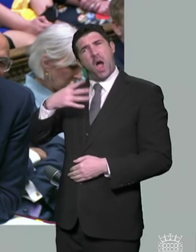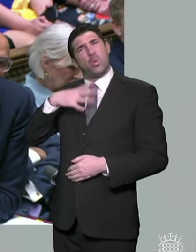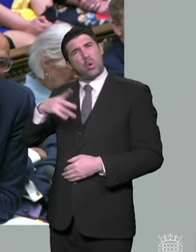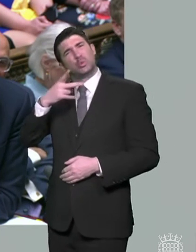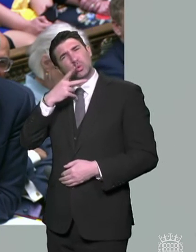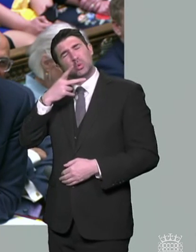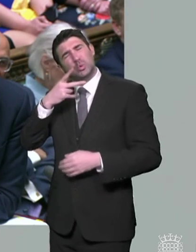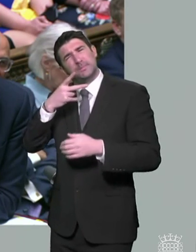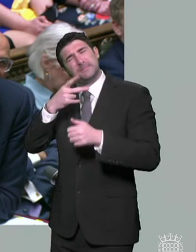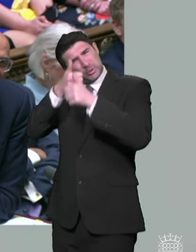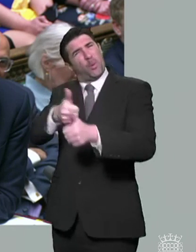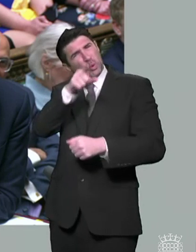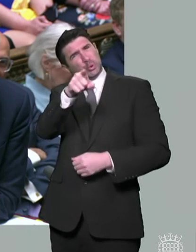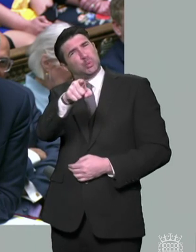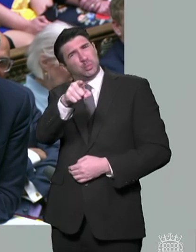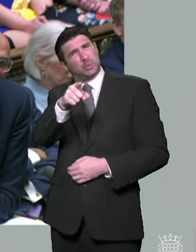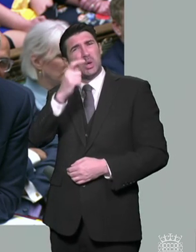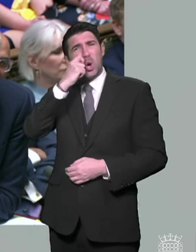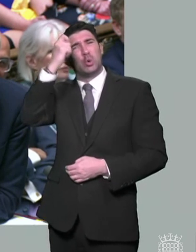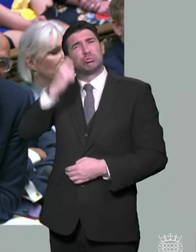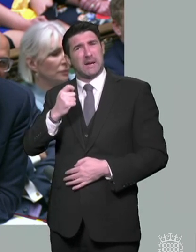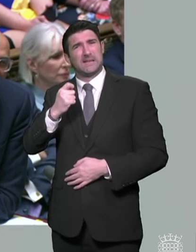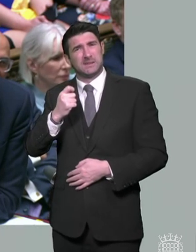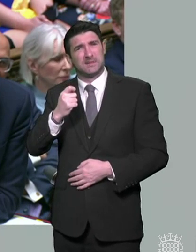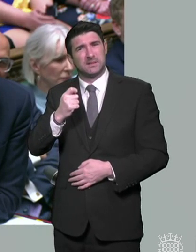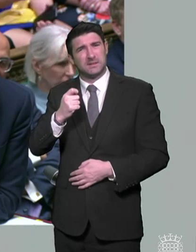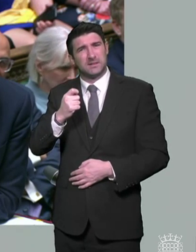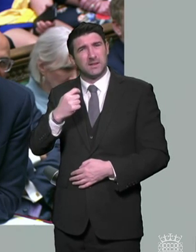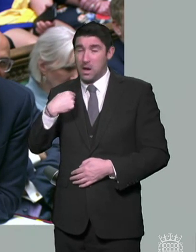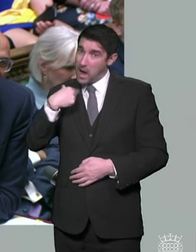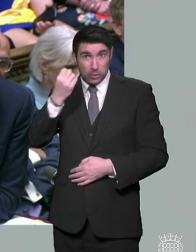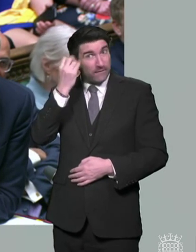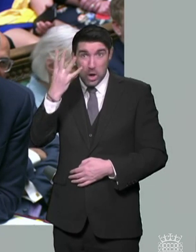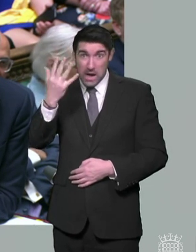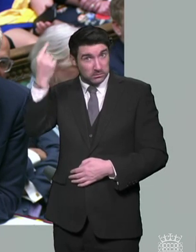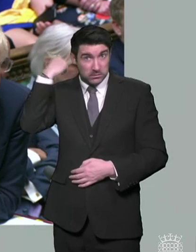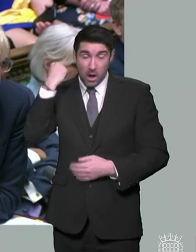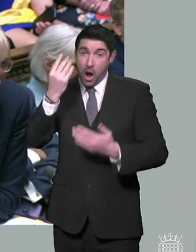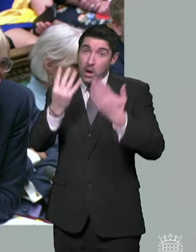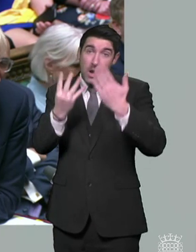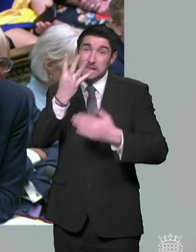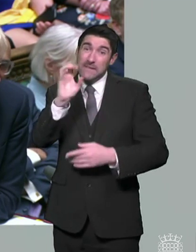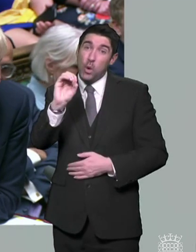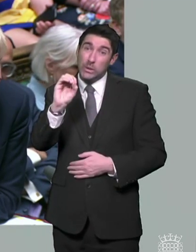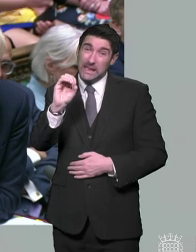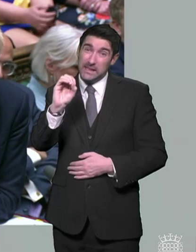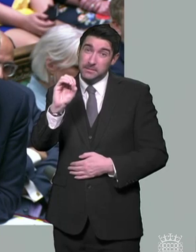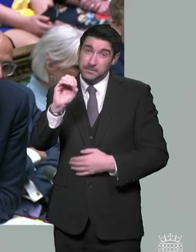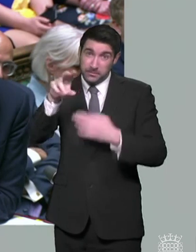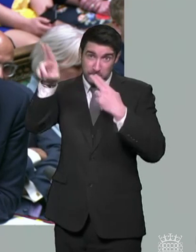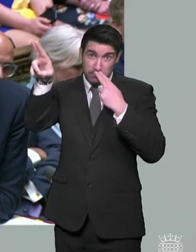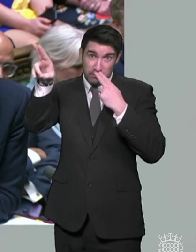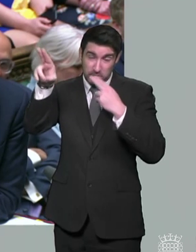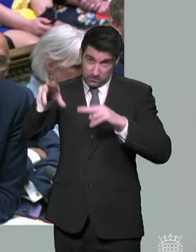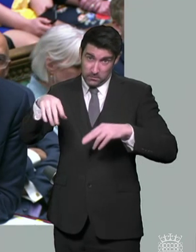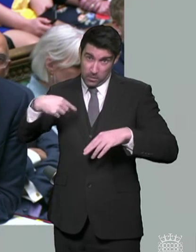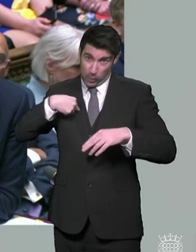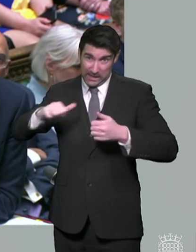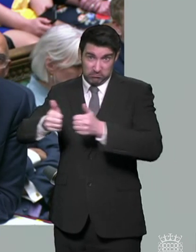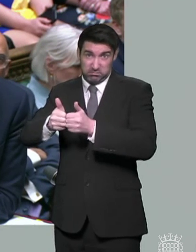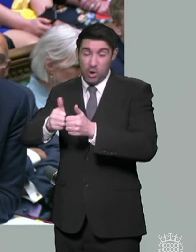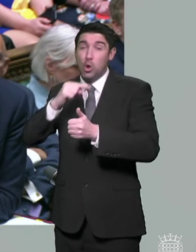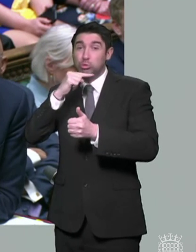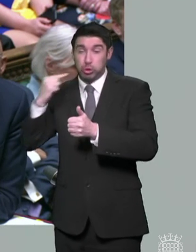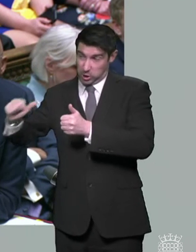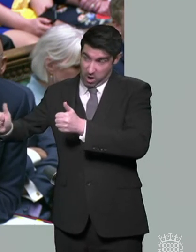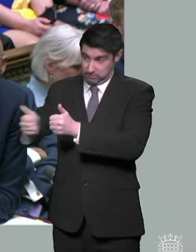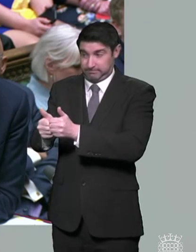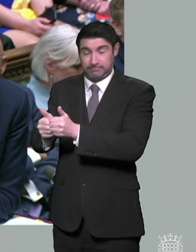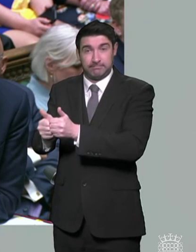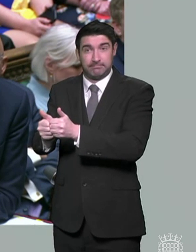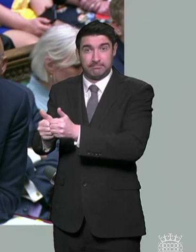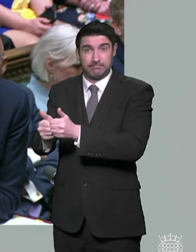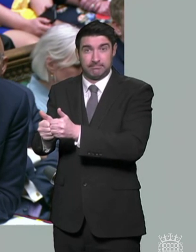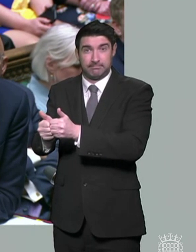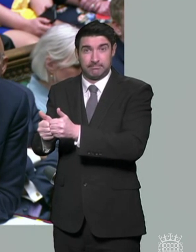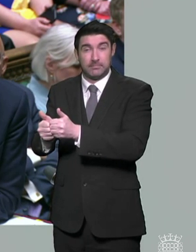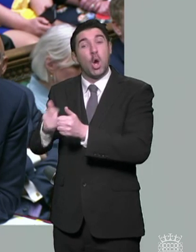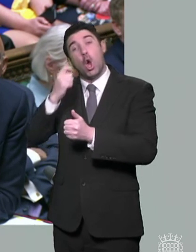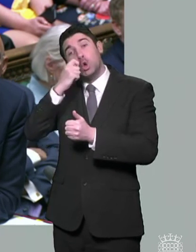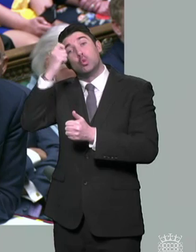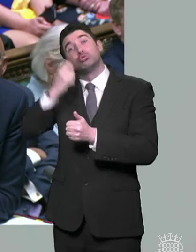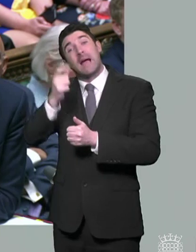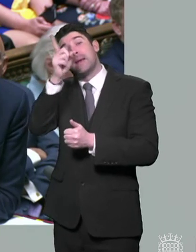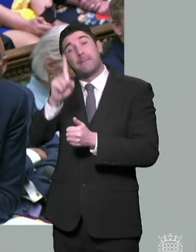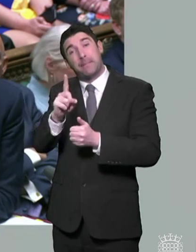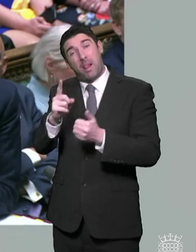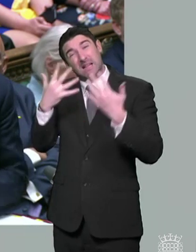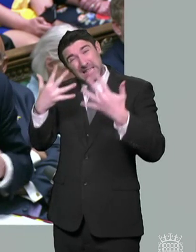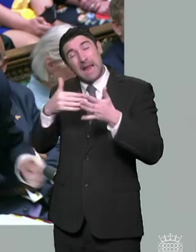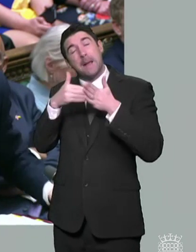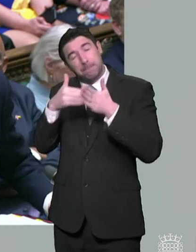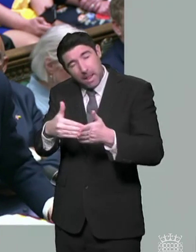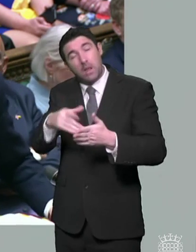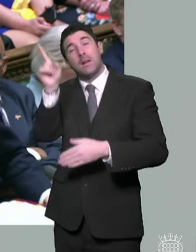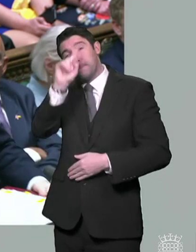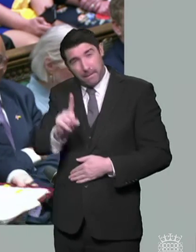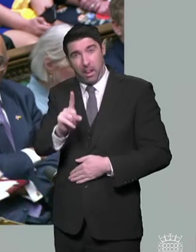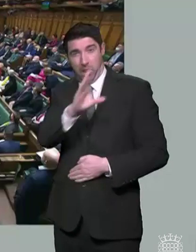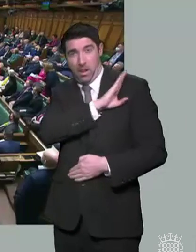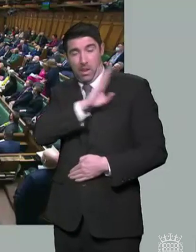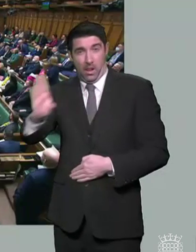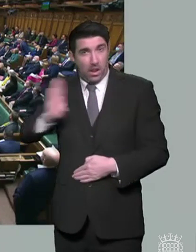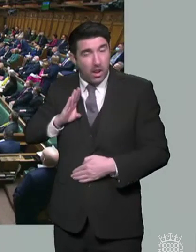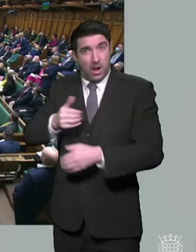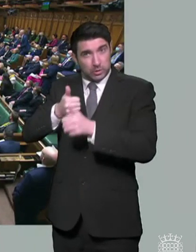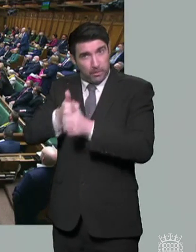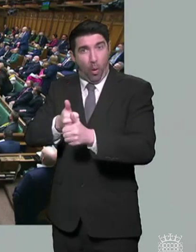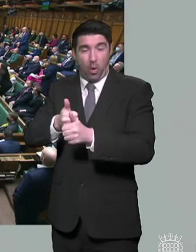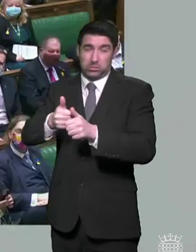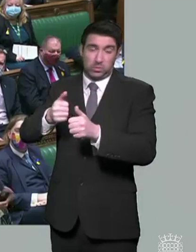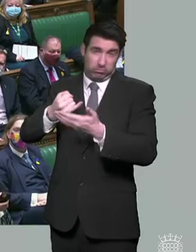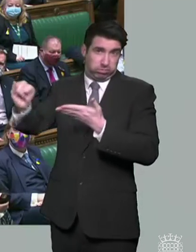Never forget that when we stood side by side with Russia in the 1940s against fascism, the Ukrainian contribution to that army was 10 million people, and they were absolutely invaluable in freedom as well.